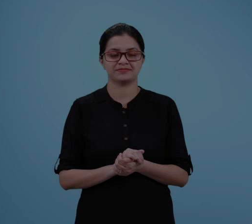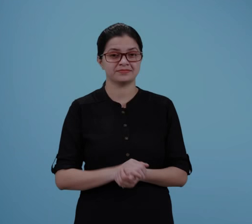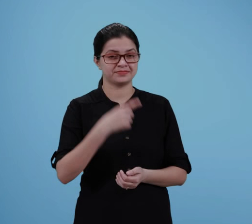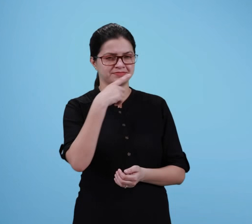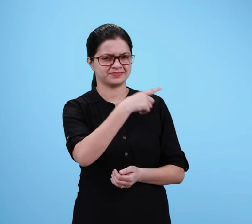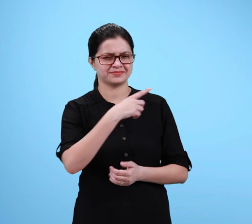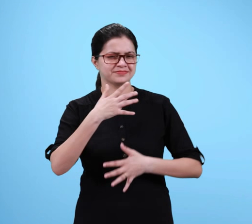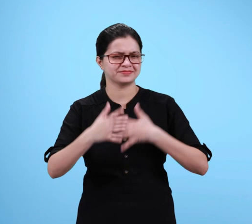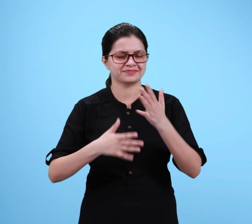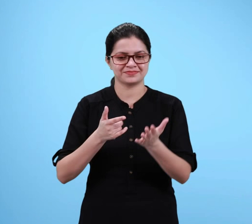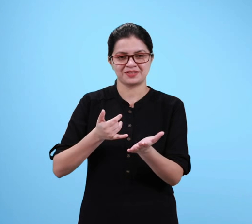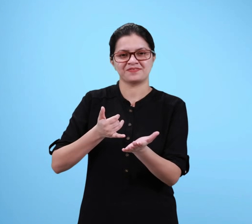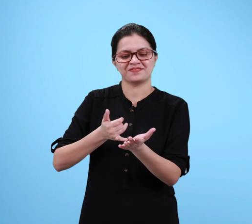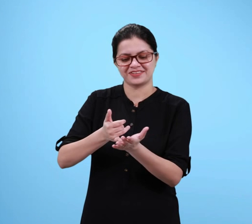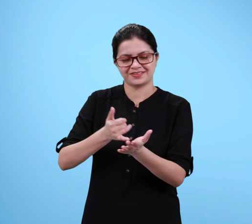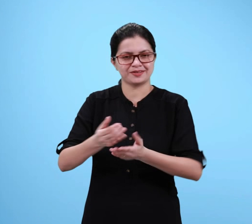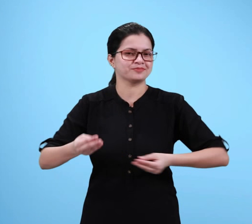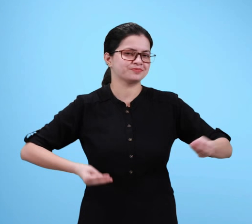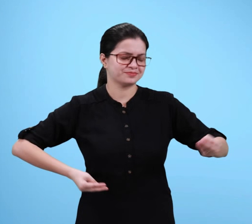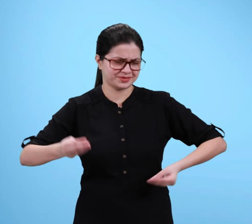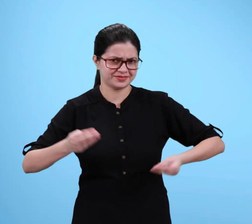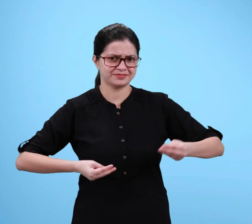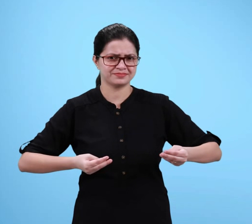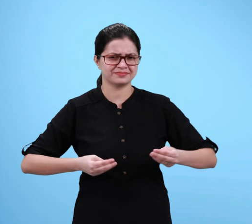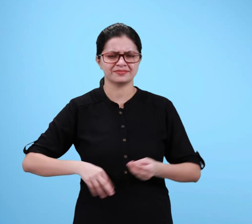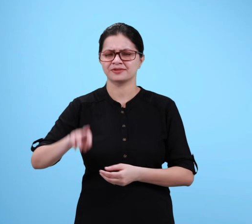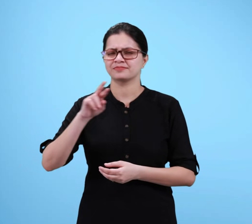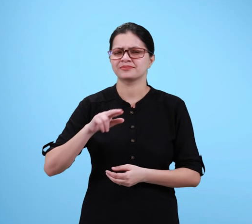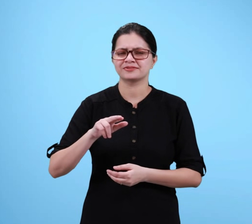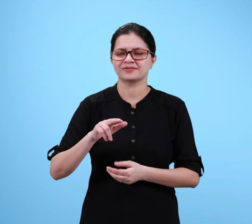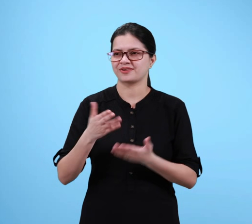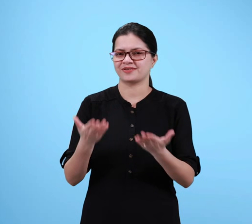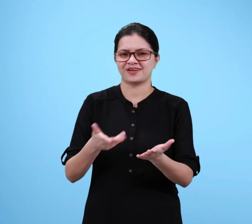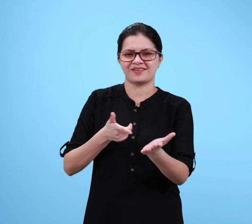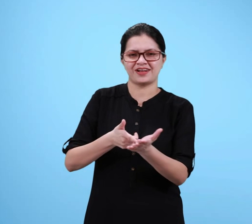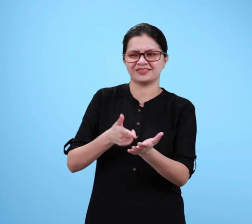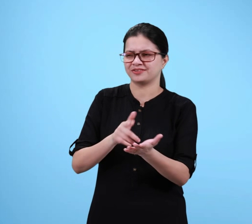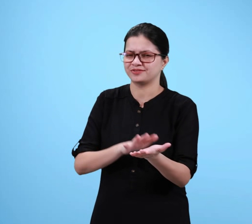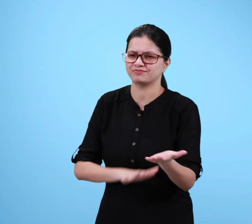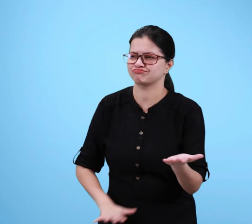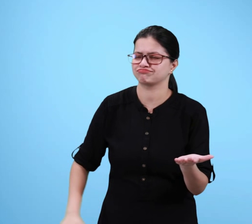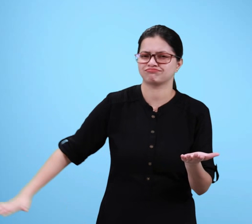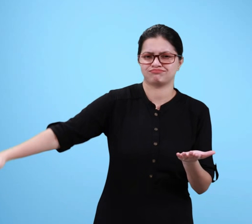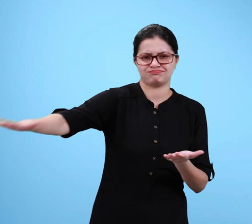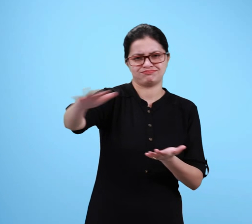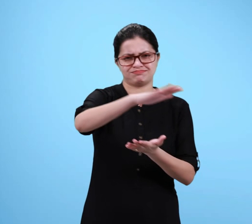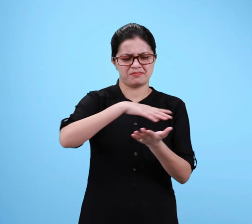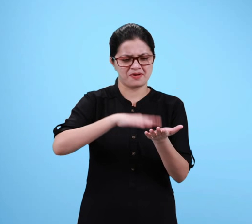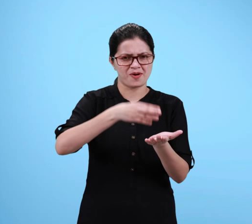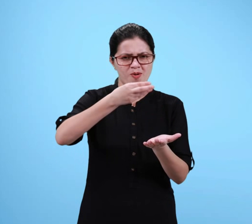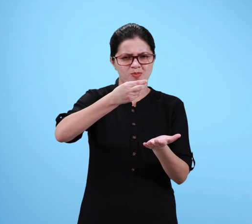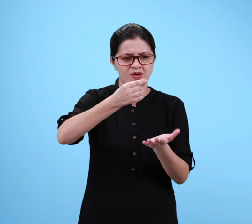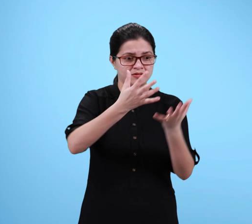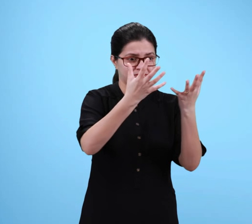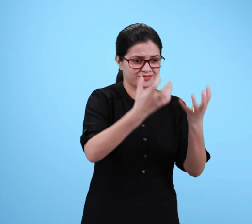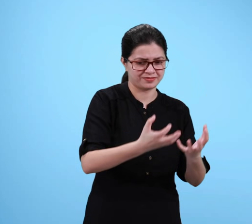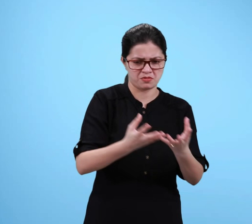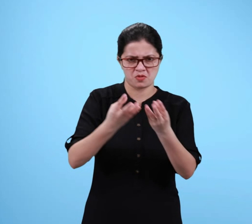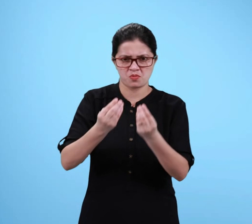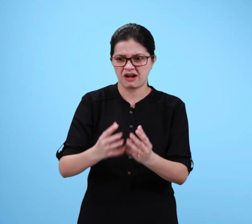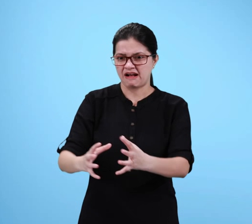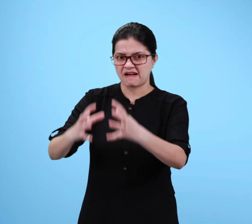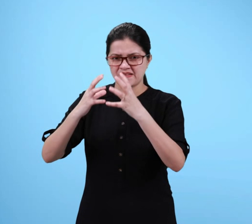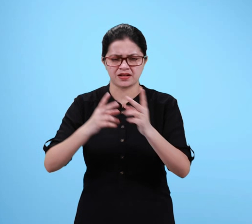Commercial Farming This sign refers to commercial farming. Depending upon the geographical conditions, demand of produce,